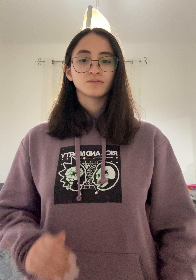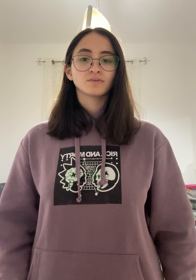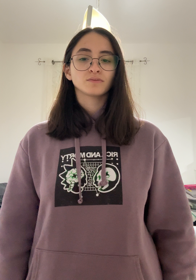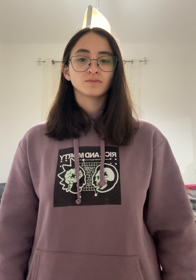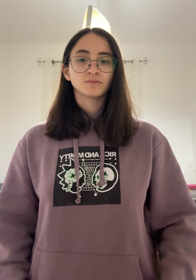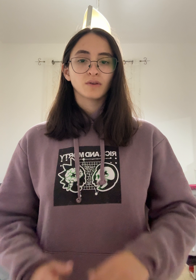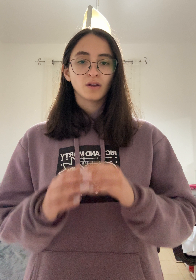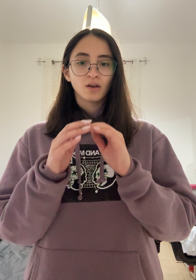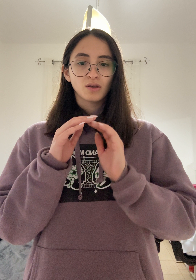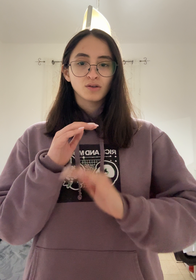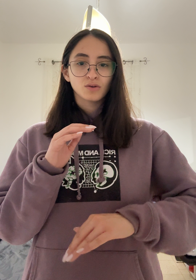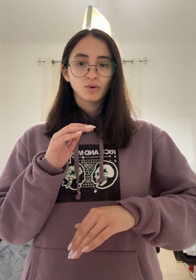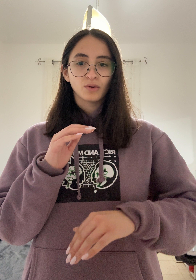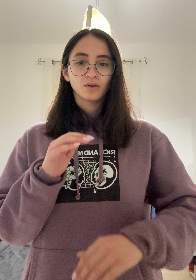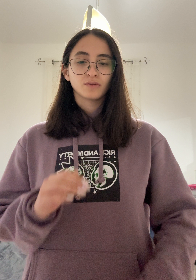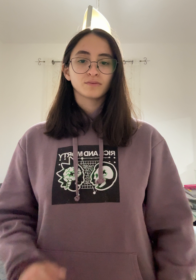זול